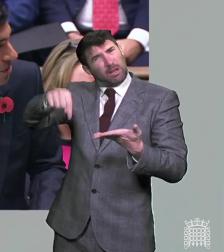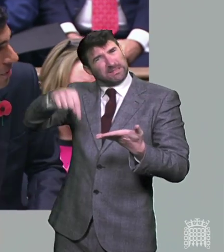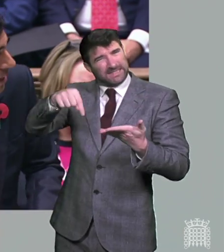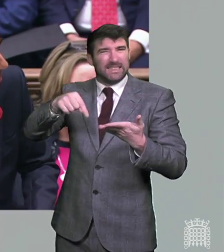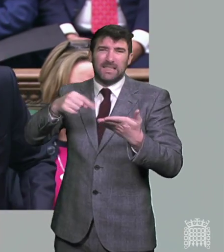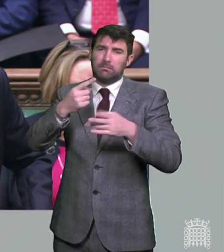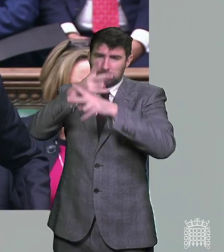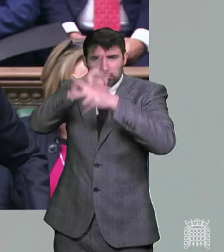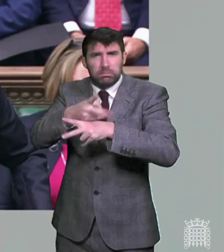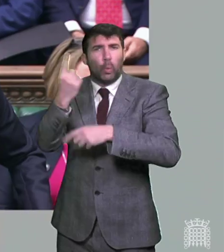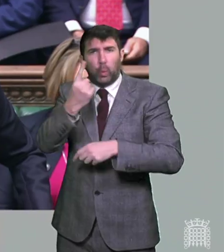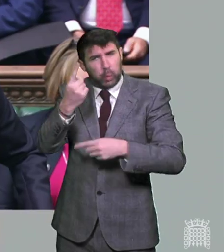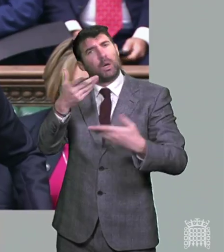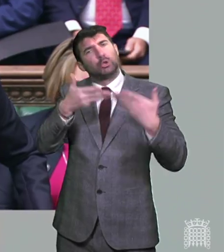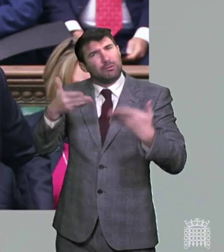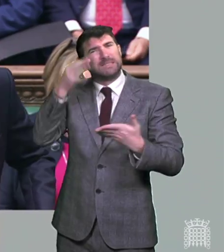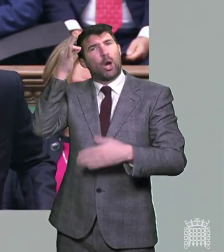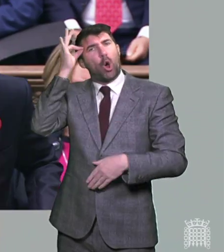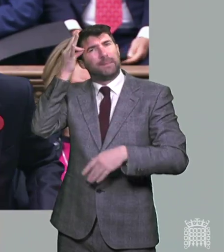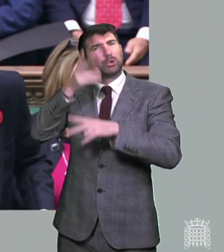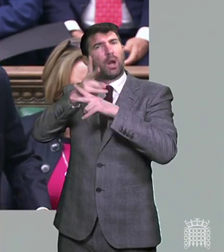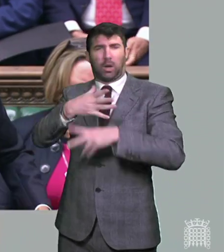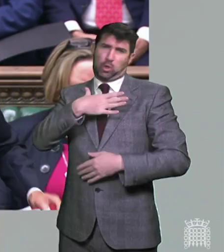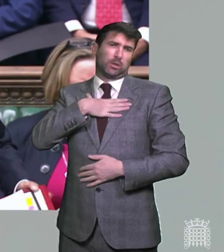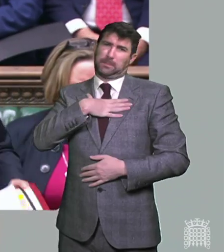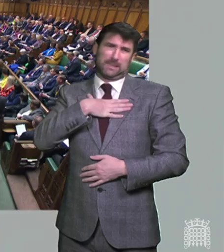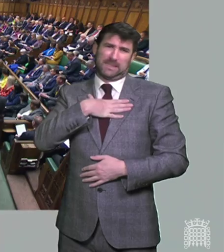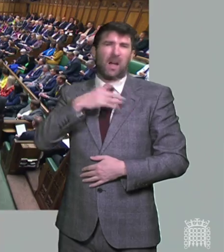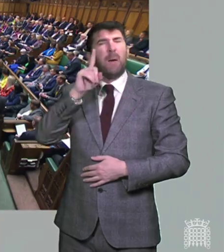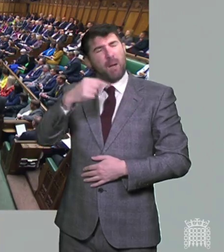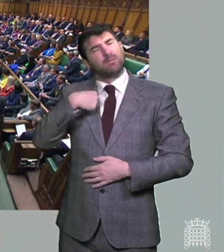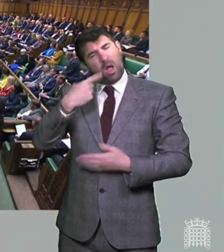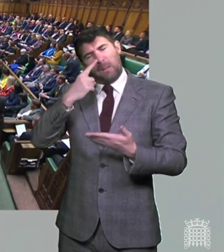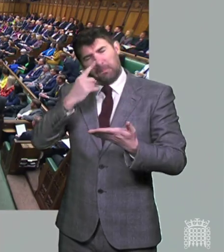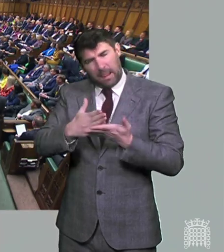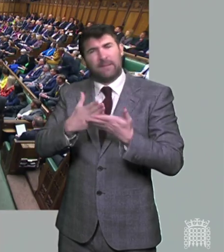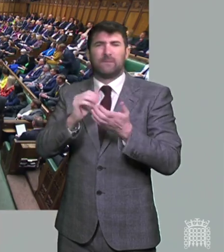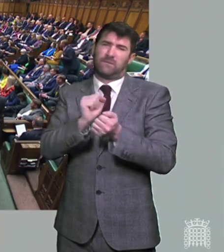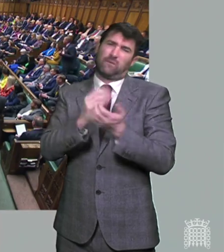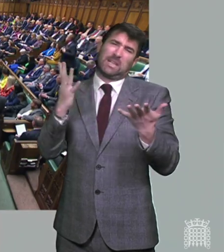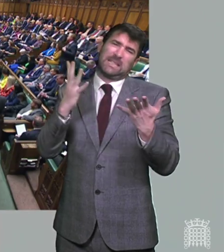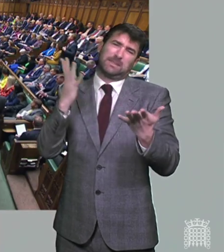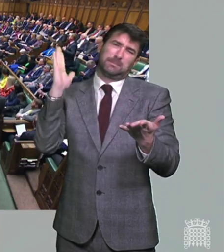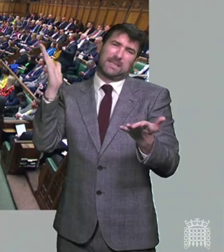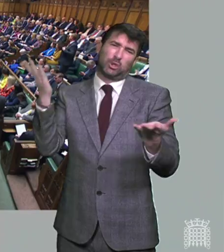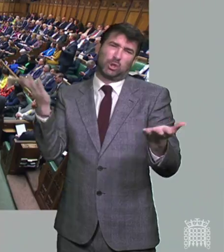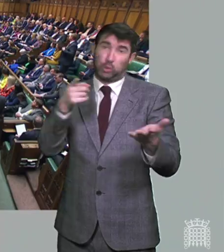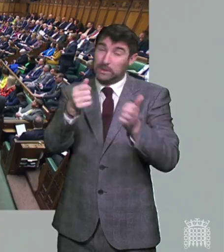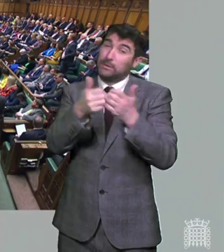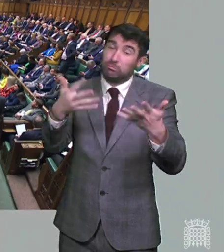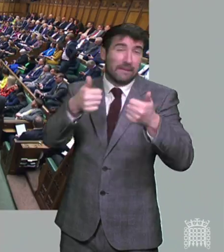That is a good thing and we should do absolutely nothing to stamp it out even when we disagree with it.